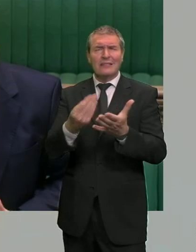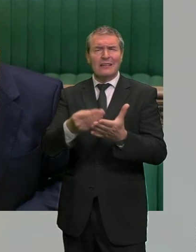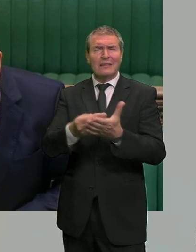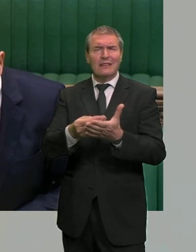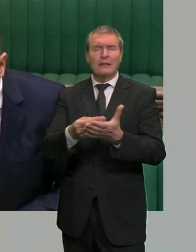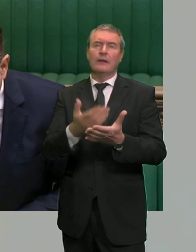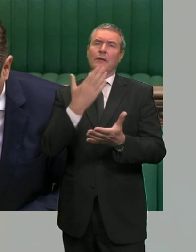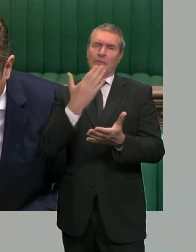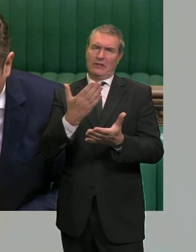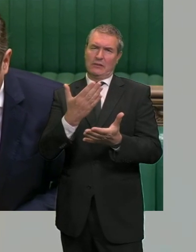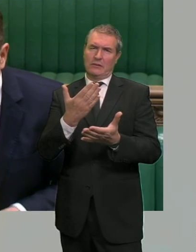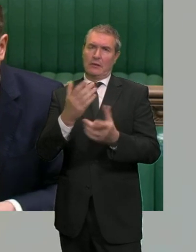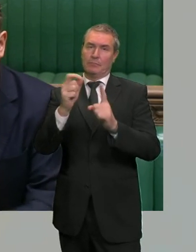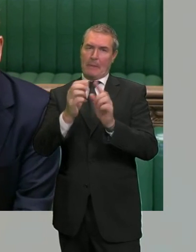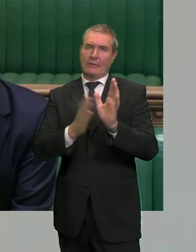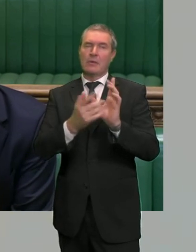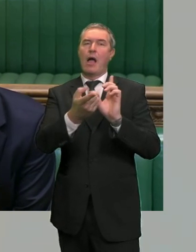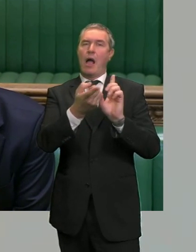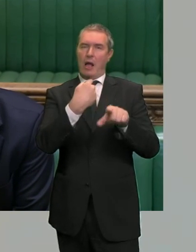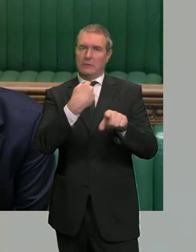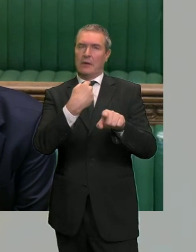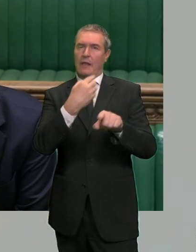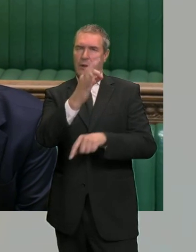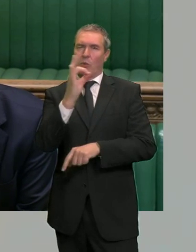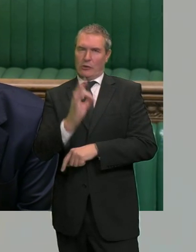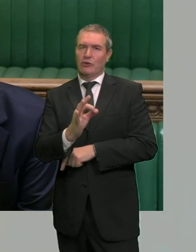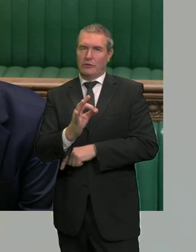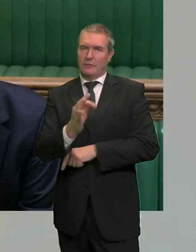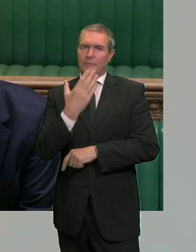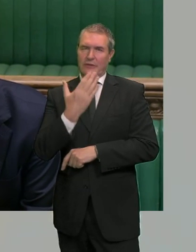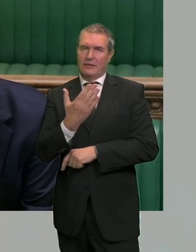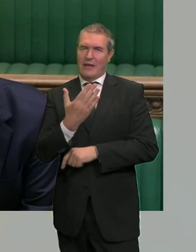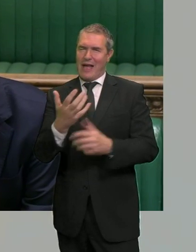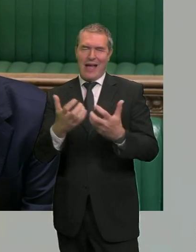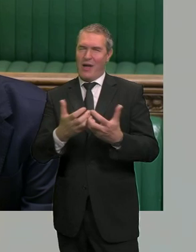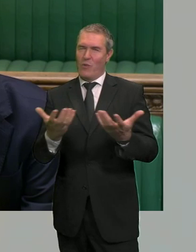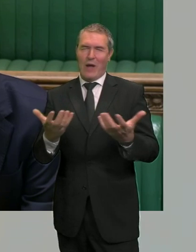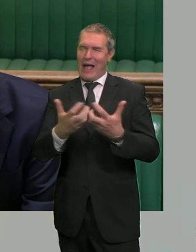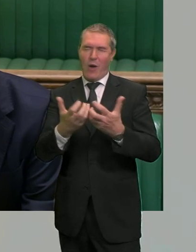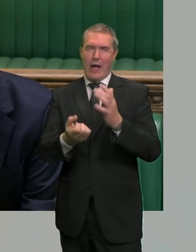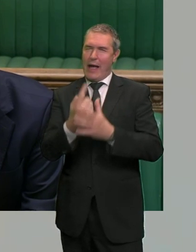Can the Prime Minister now answer the question that the Chancellor has been ducking for weeks?